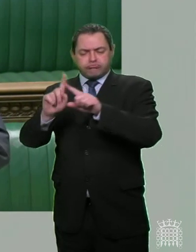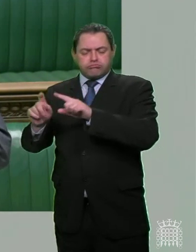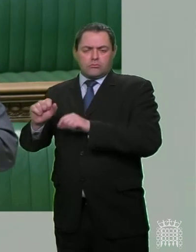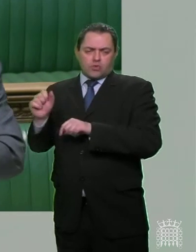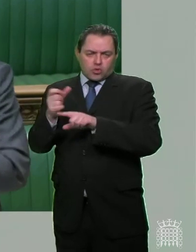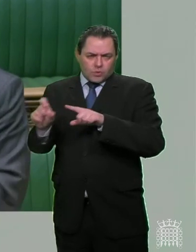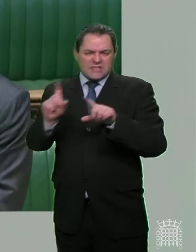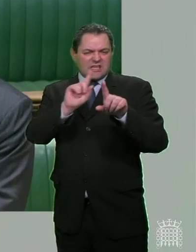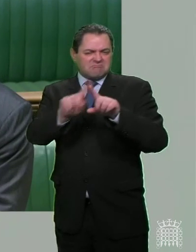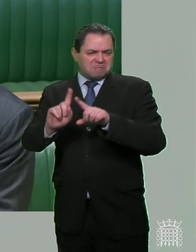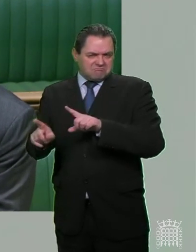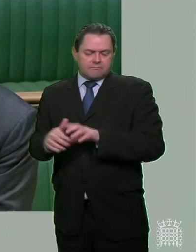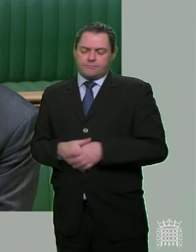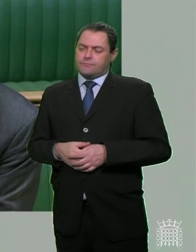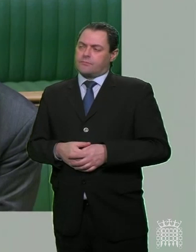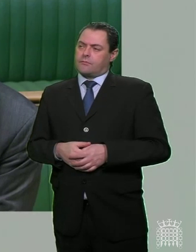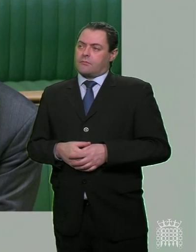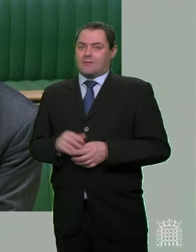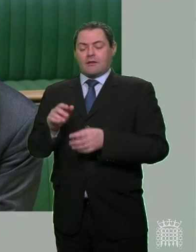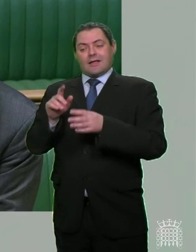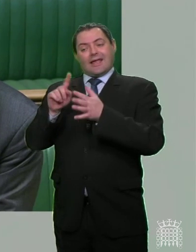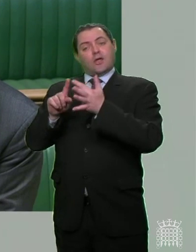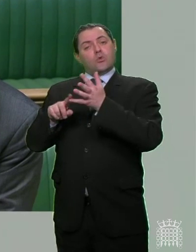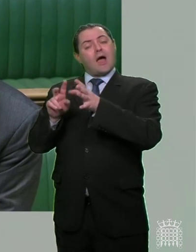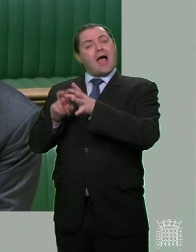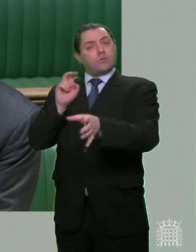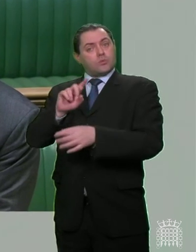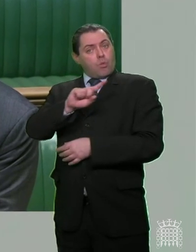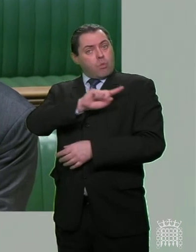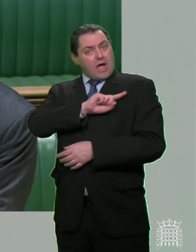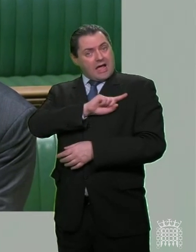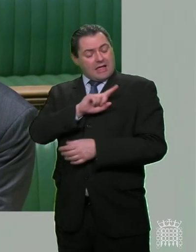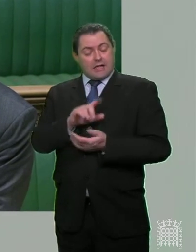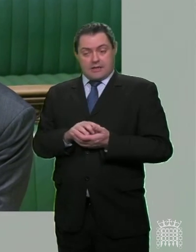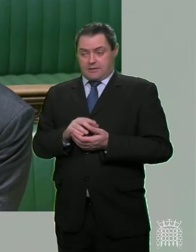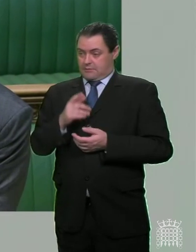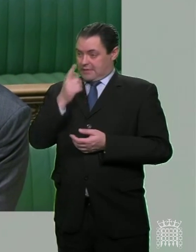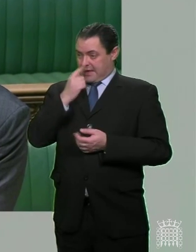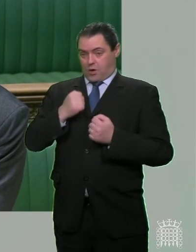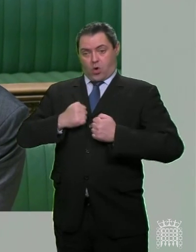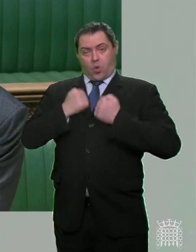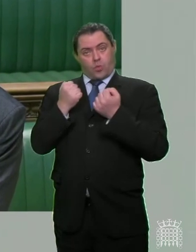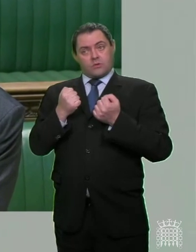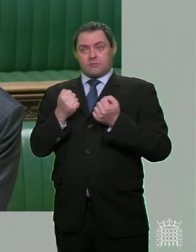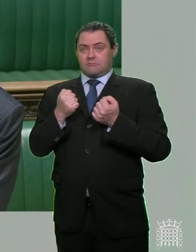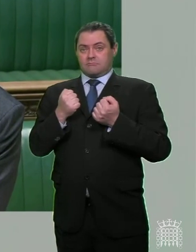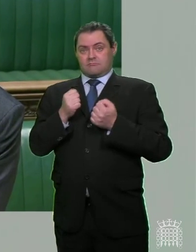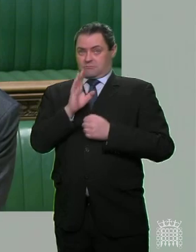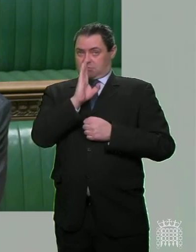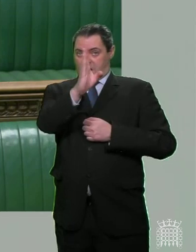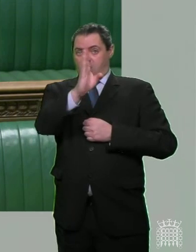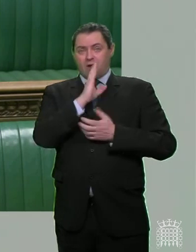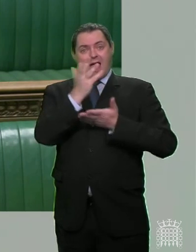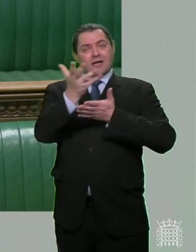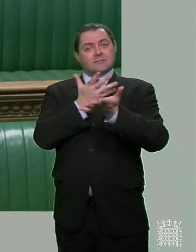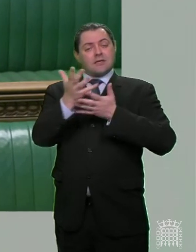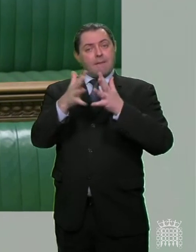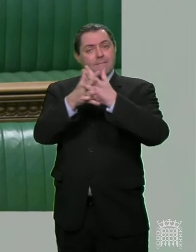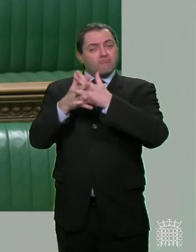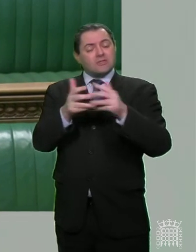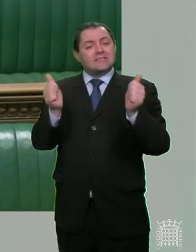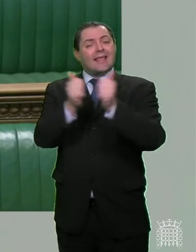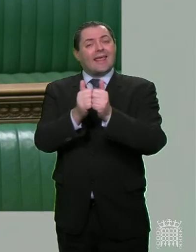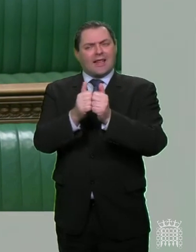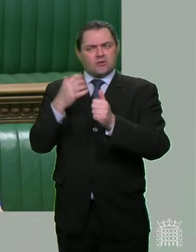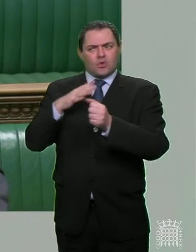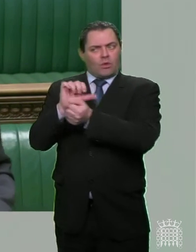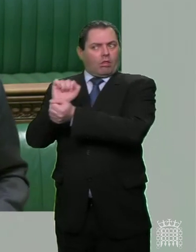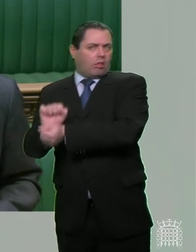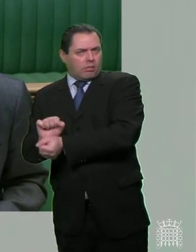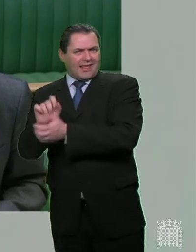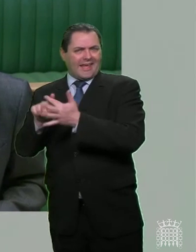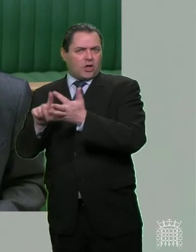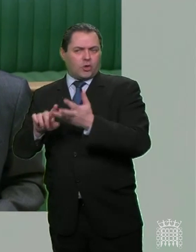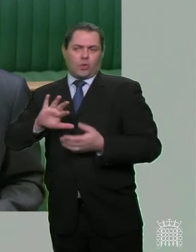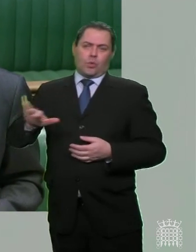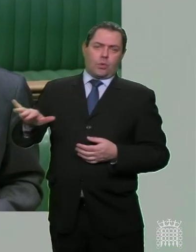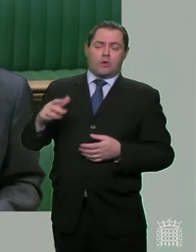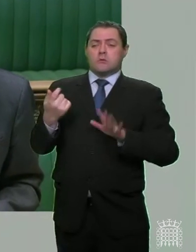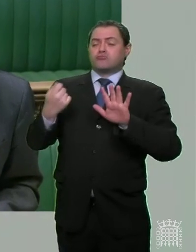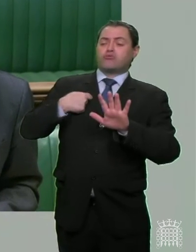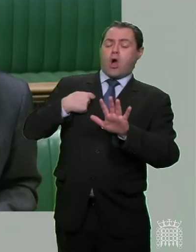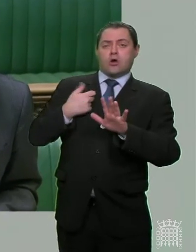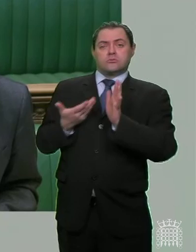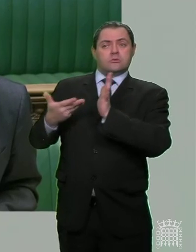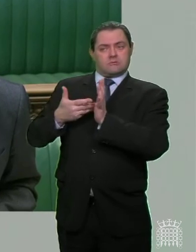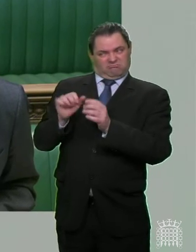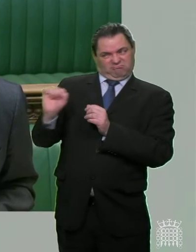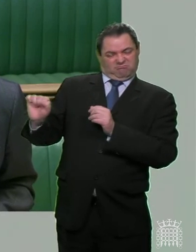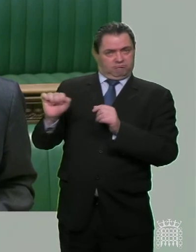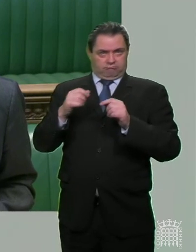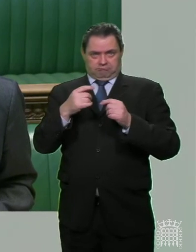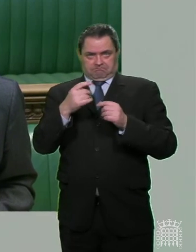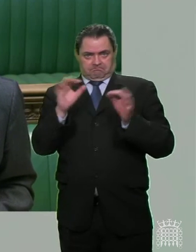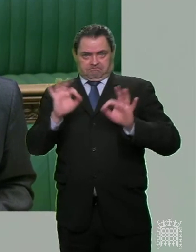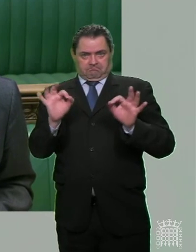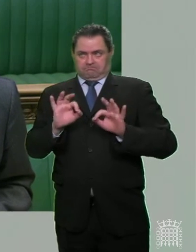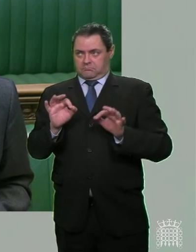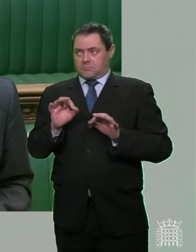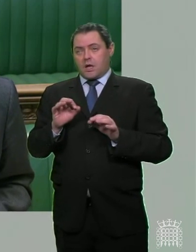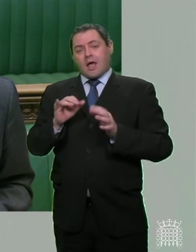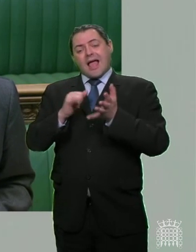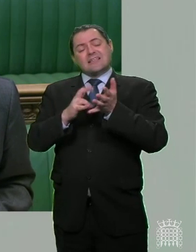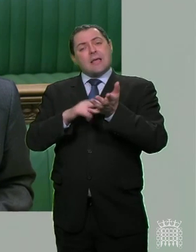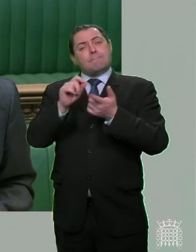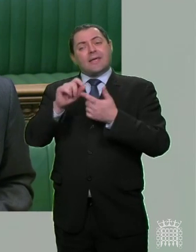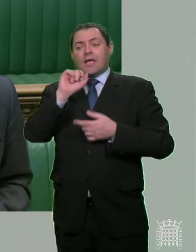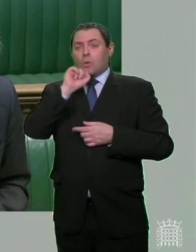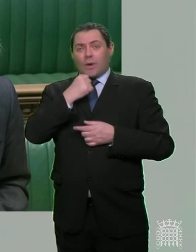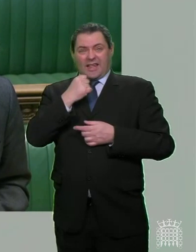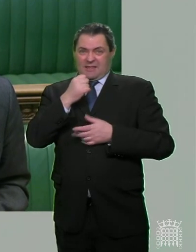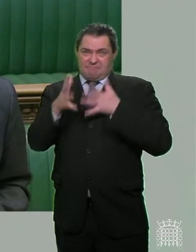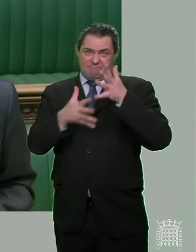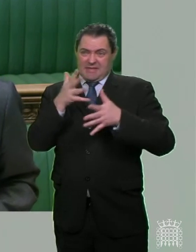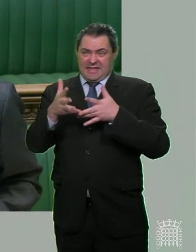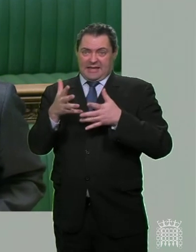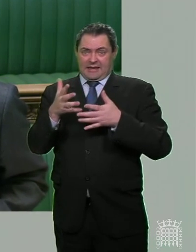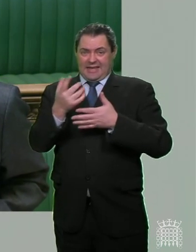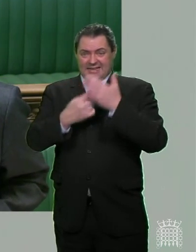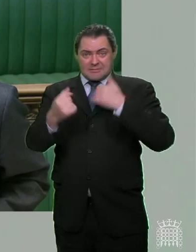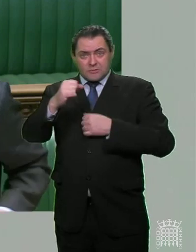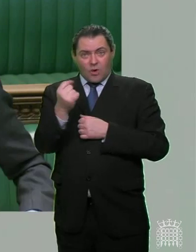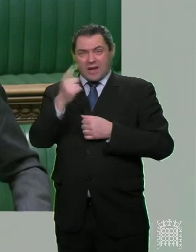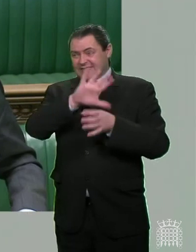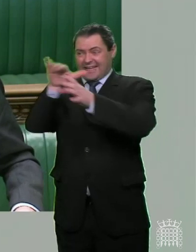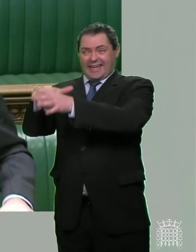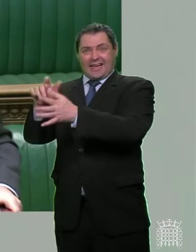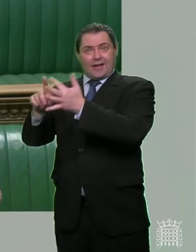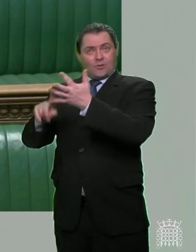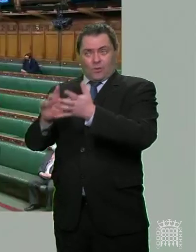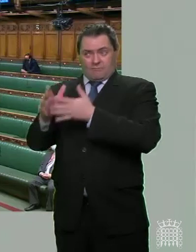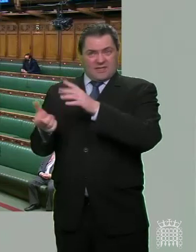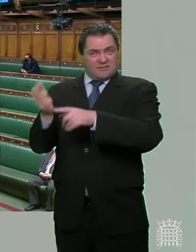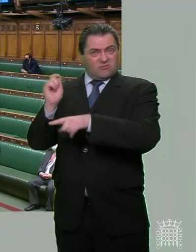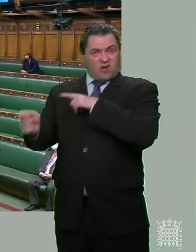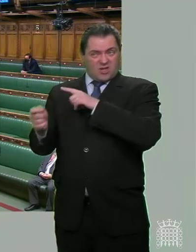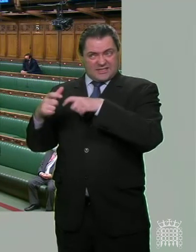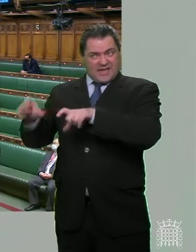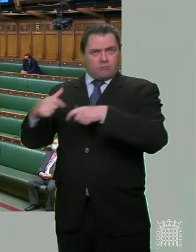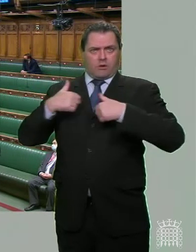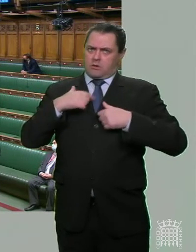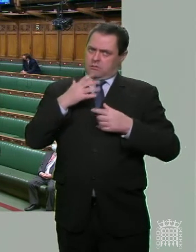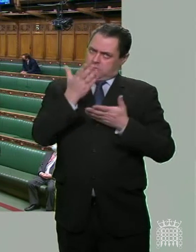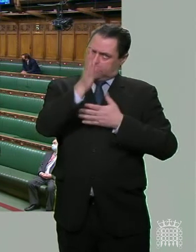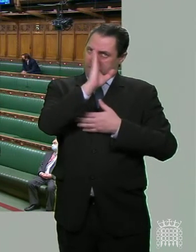But one of the reasons for leaving the EU is that we will be able to do a free trade deal with the US and to obviate tariffs of the kind that the honourable Member describes, which would be there in perpetuity if the Scottish nationalist party were to get its way and to take Scotland back into the EU.